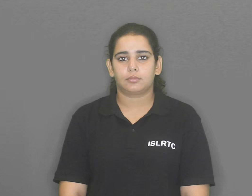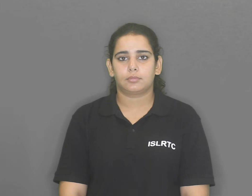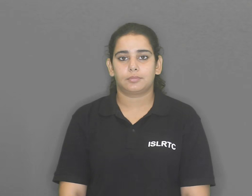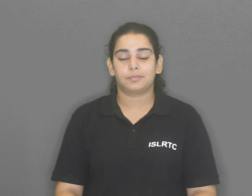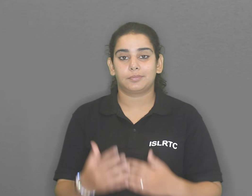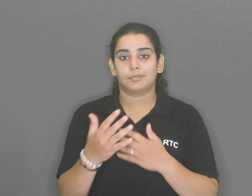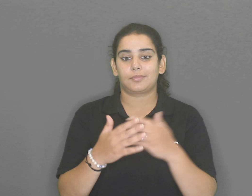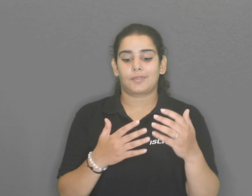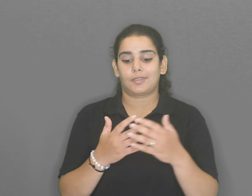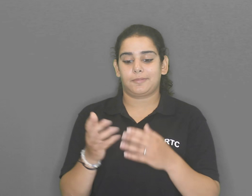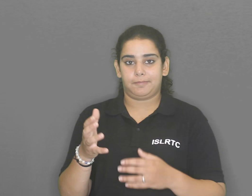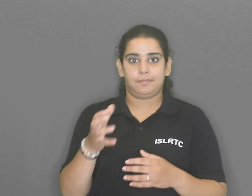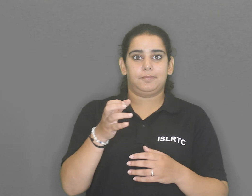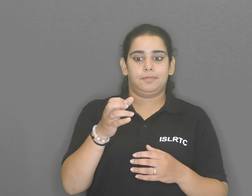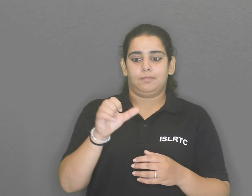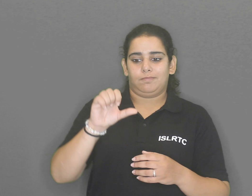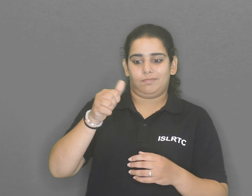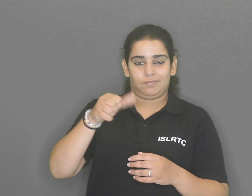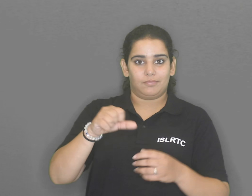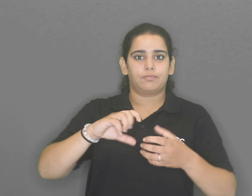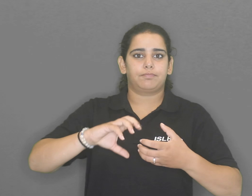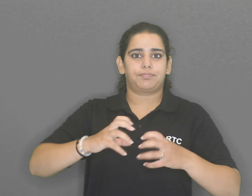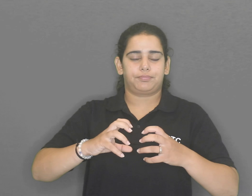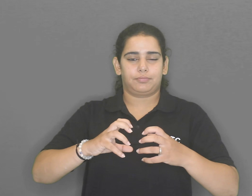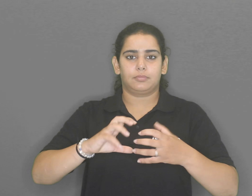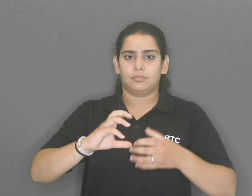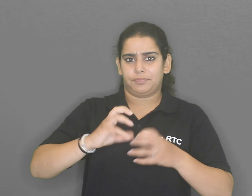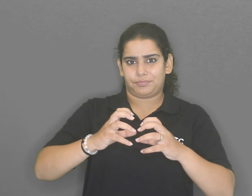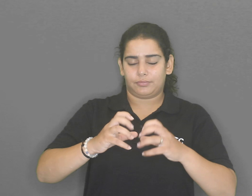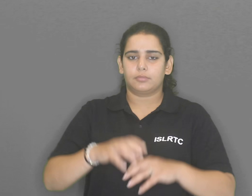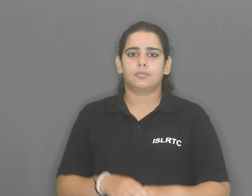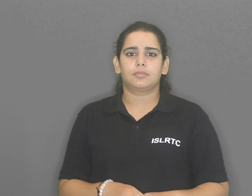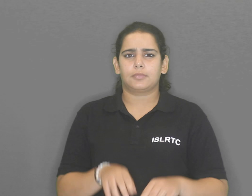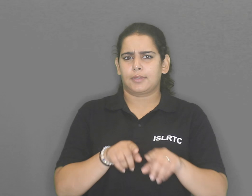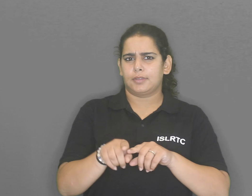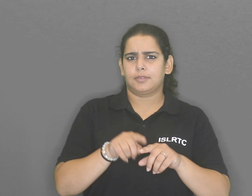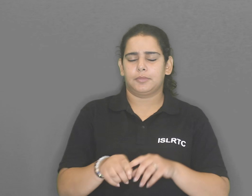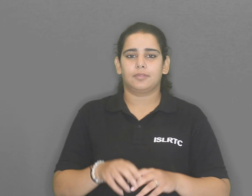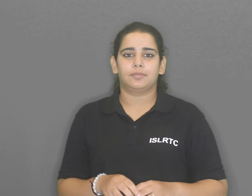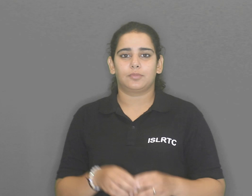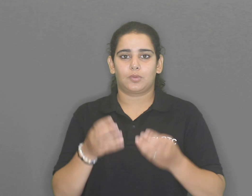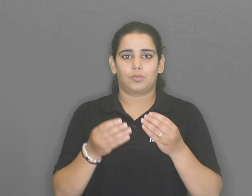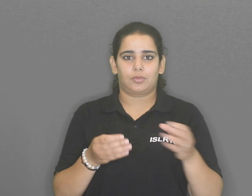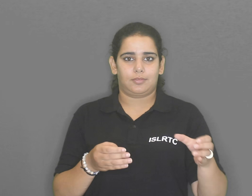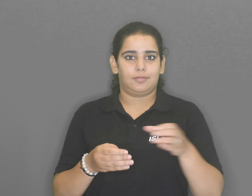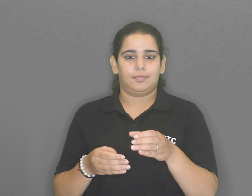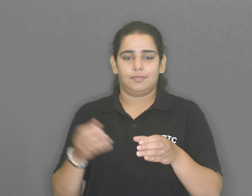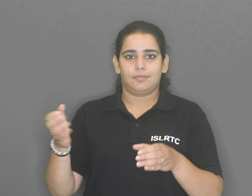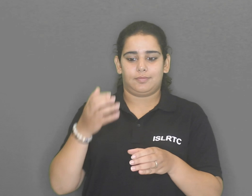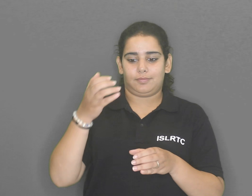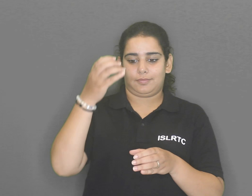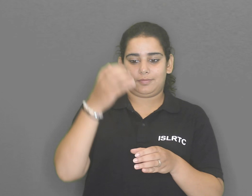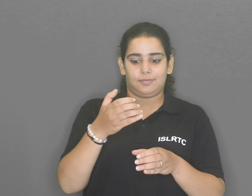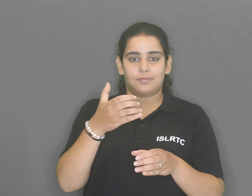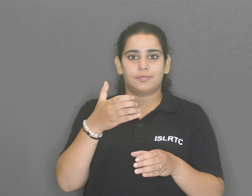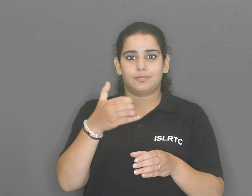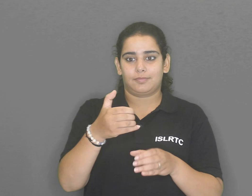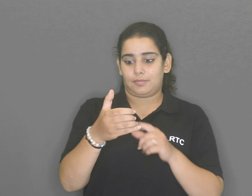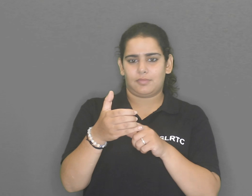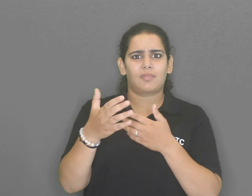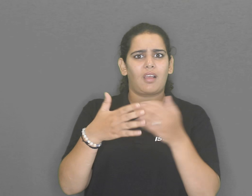Handy Convinient to handle or use or useful